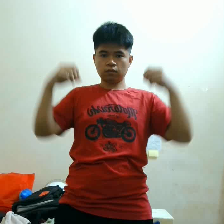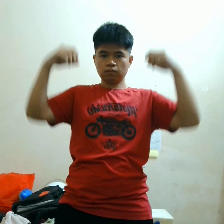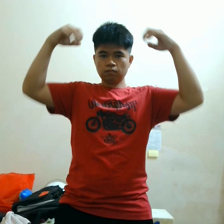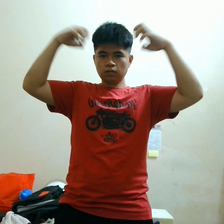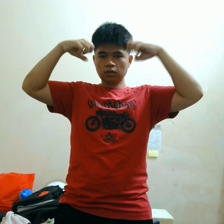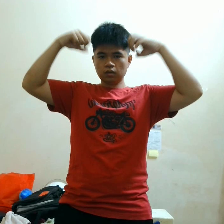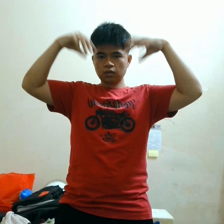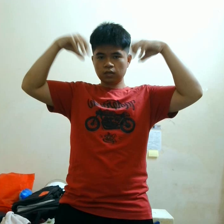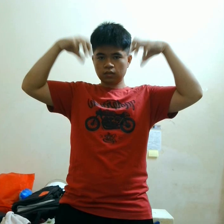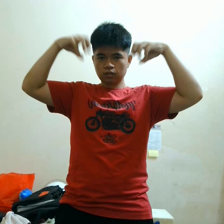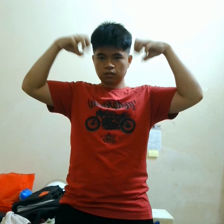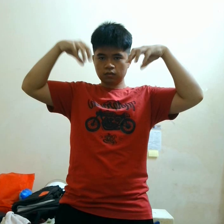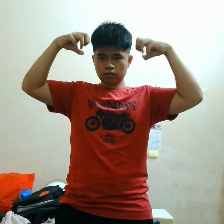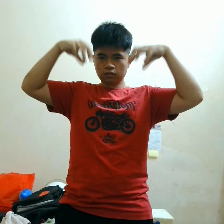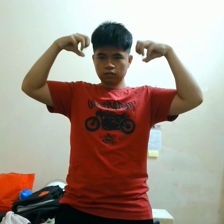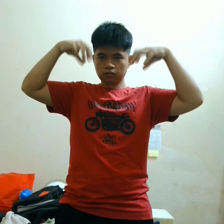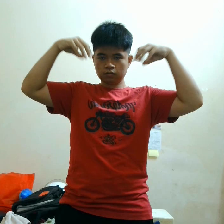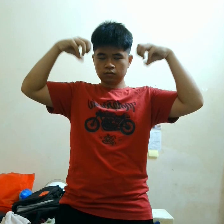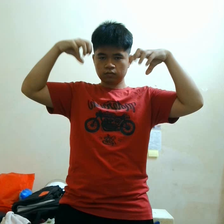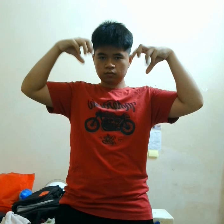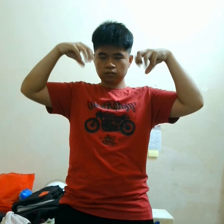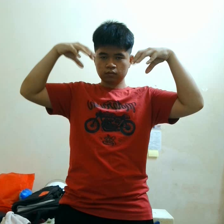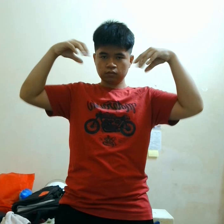mua